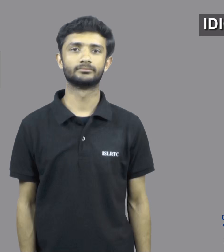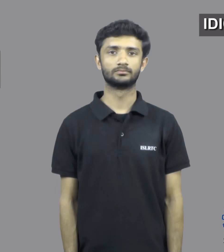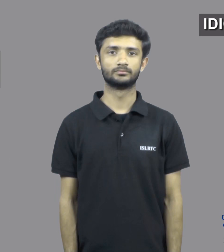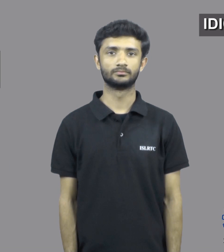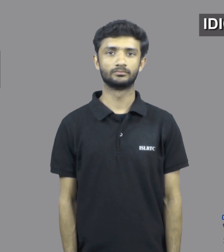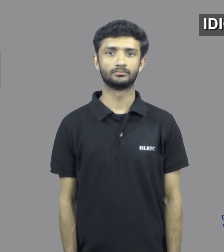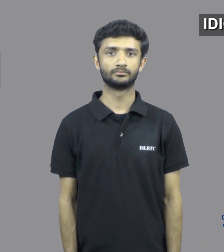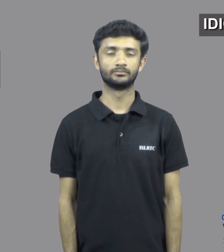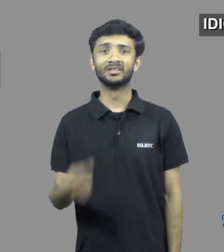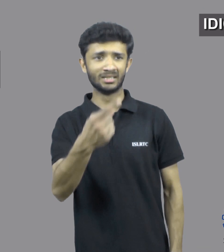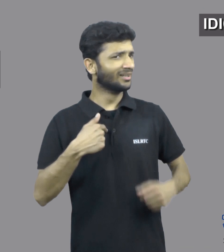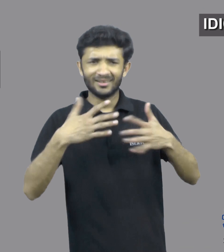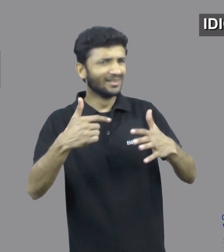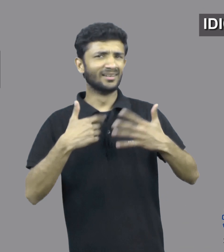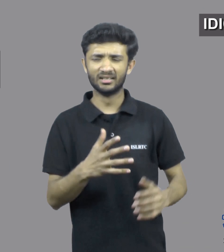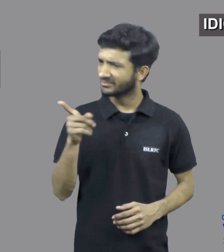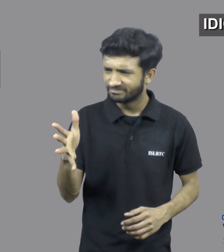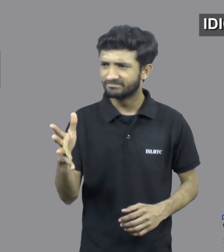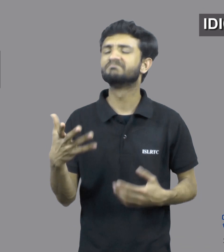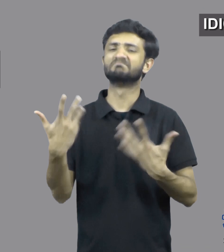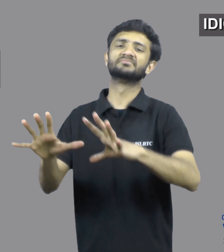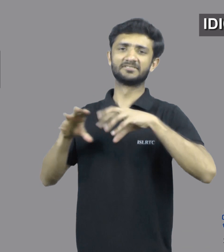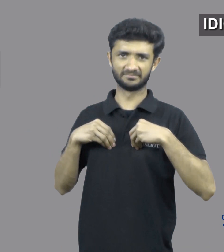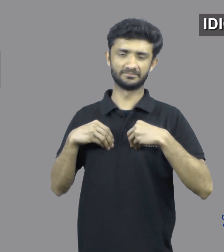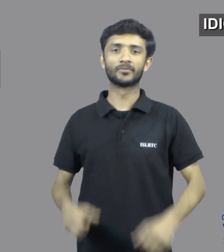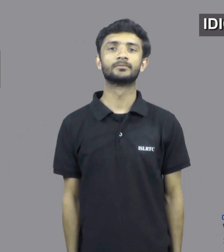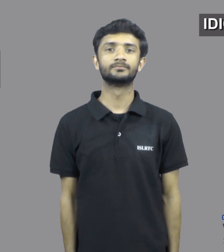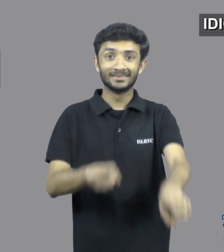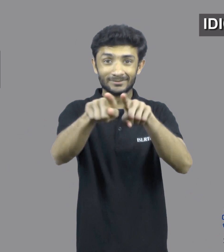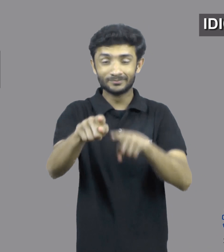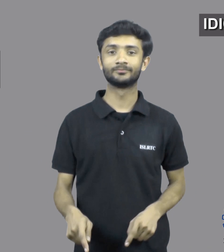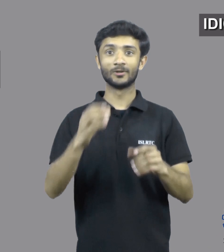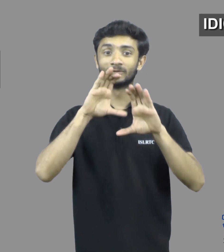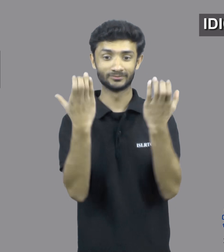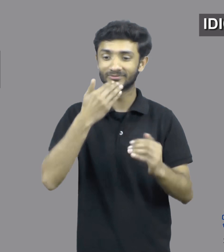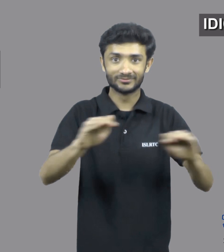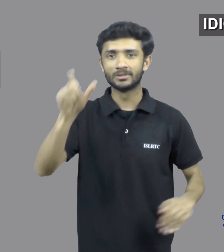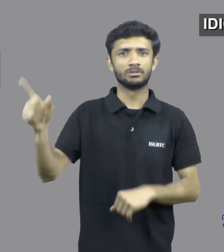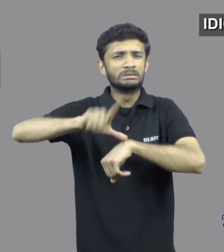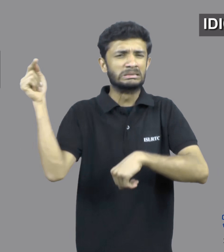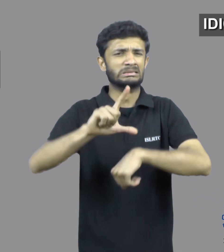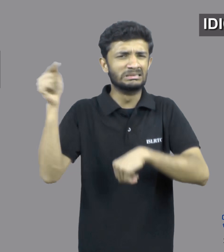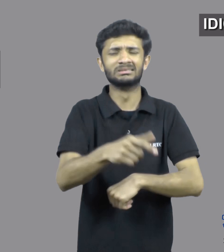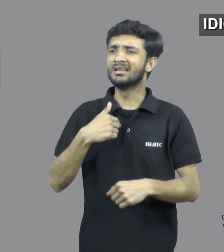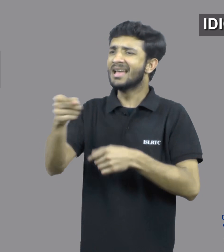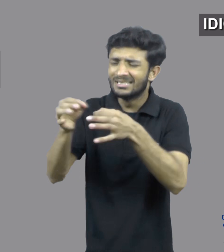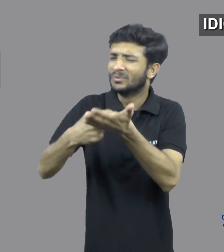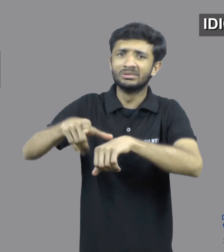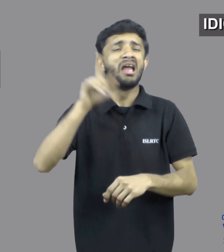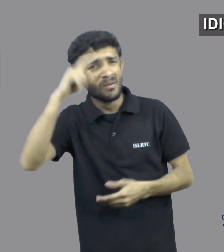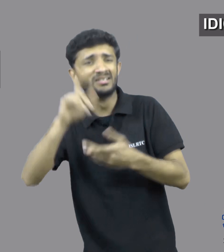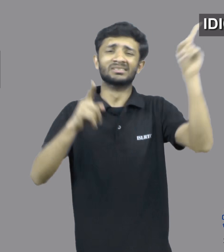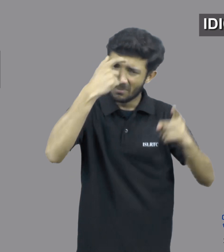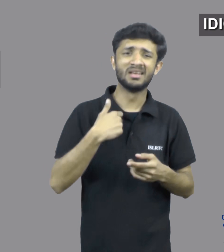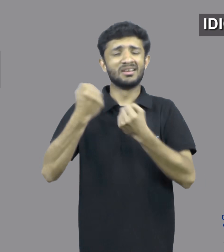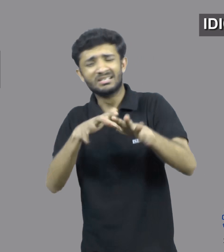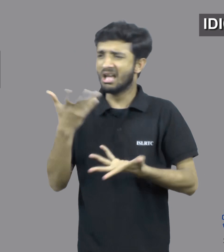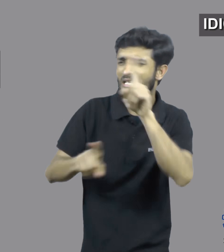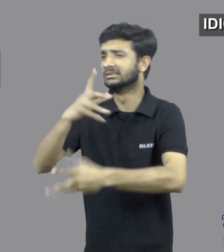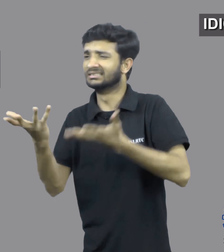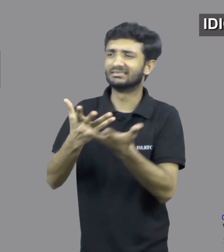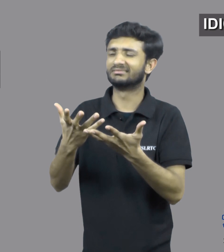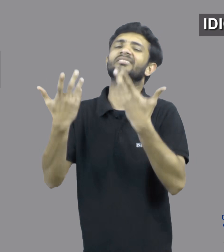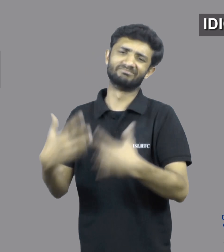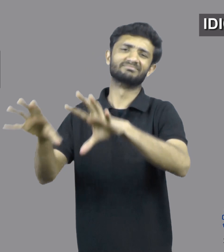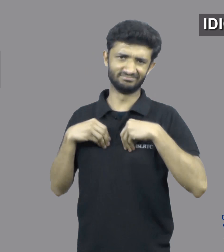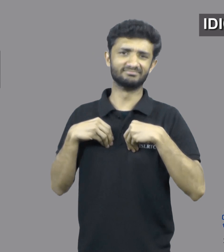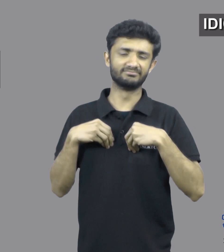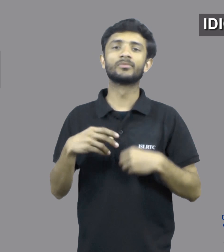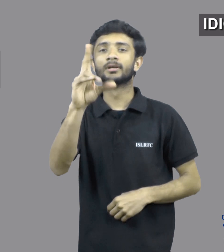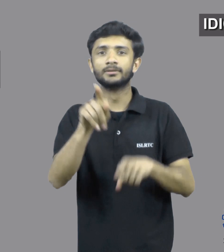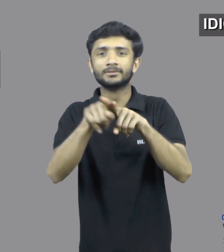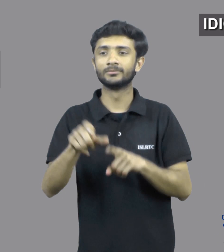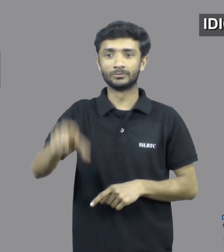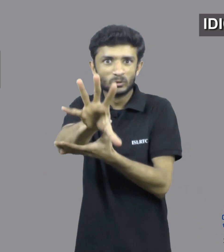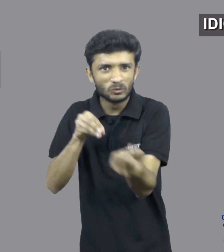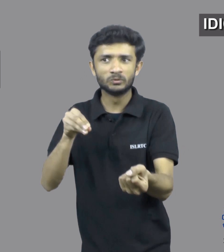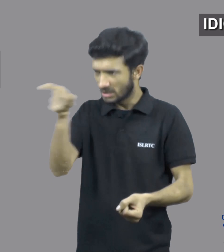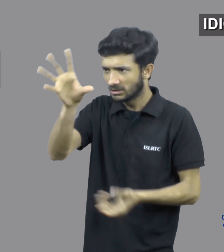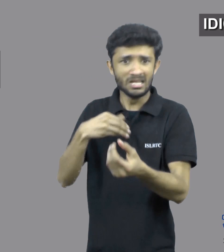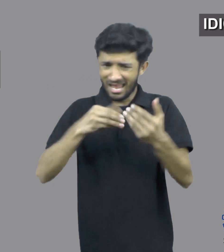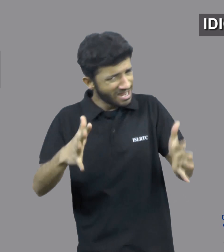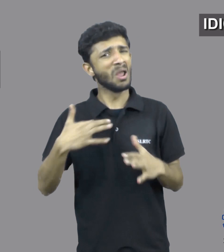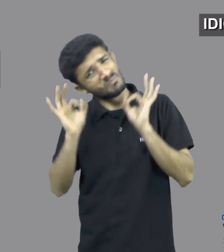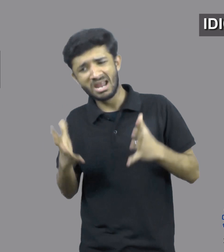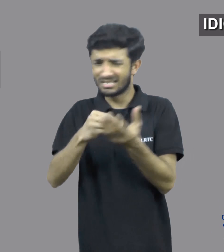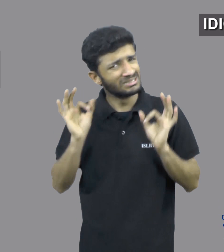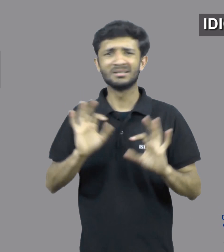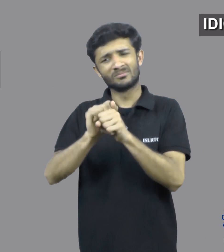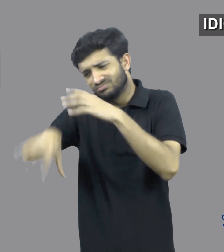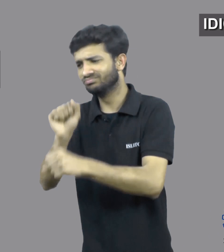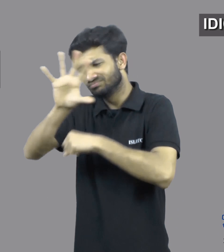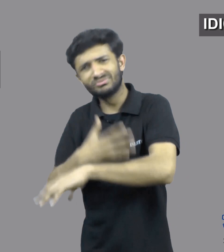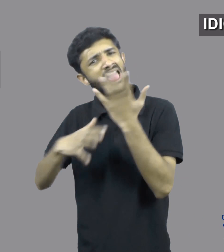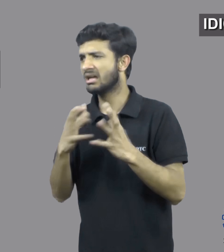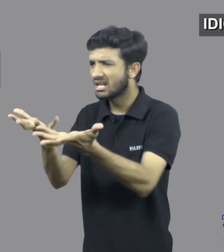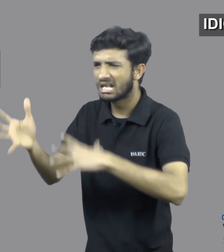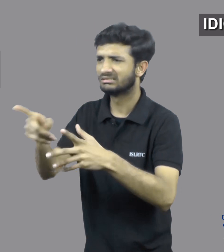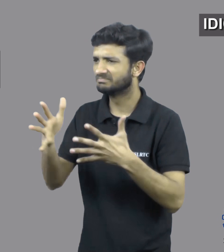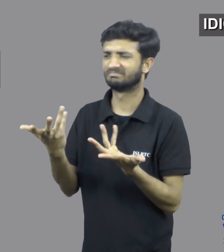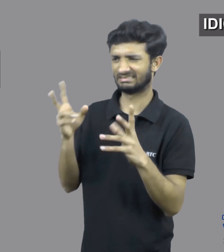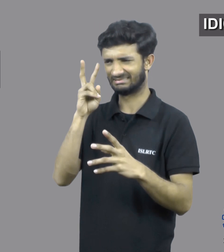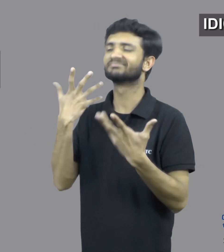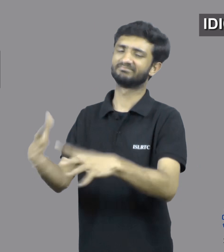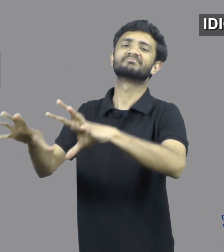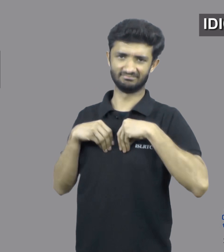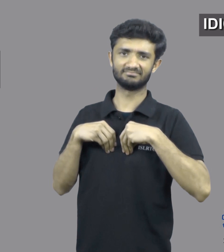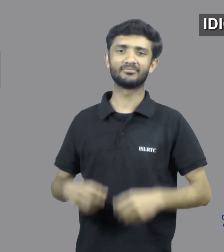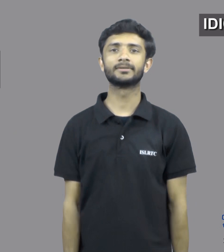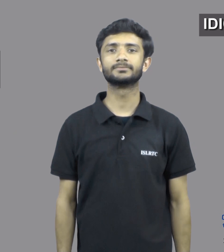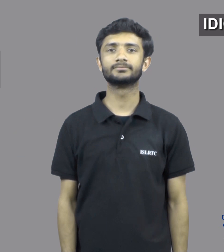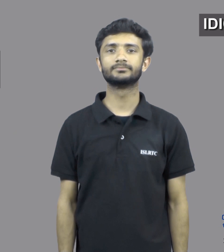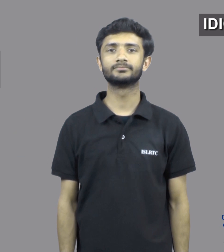Give Someone the Benefit of the Doubt